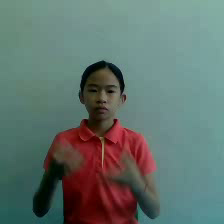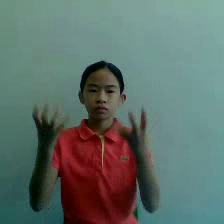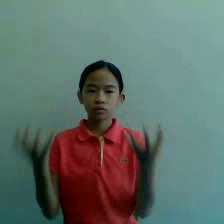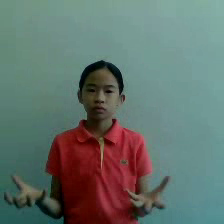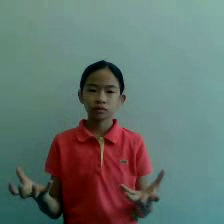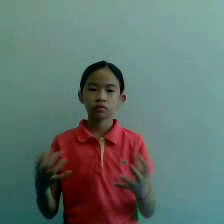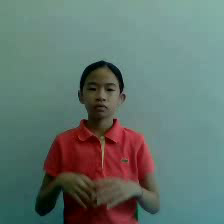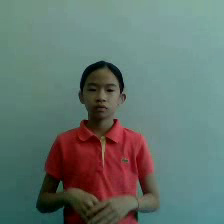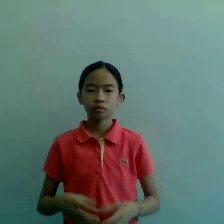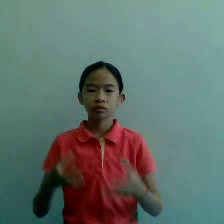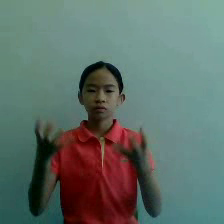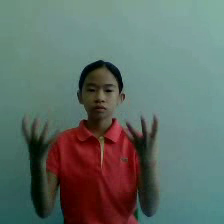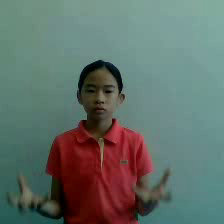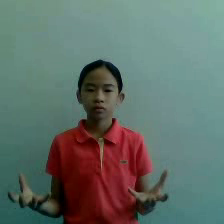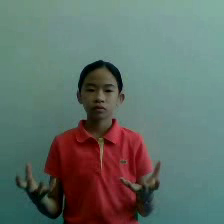Nặng